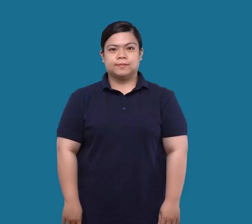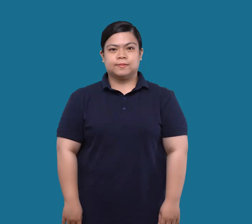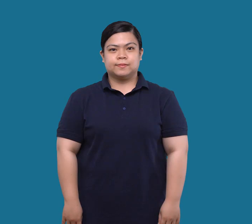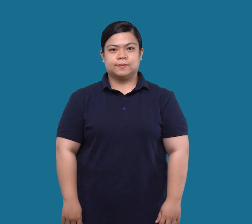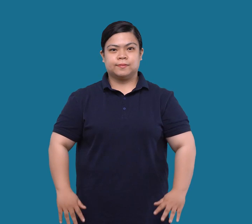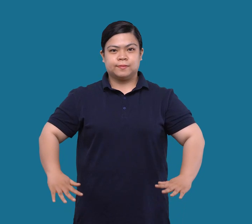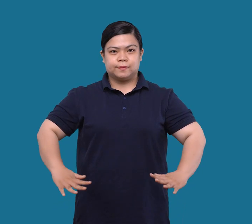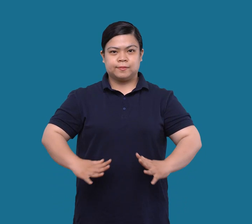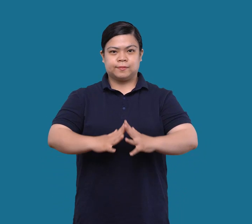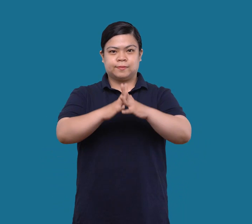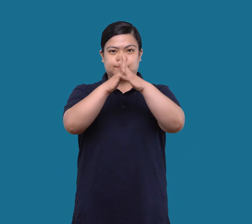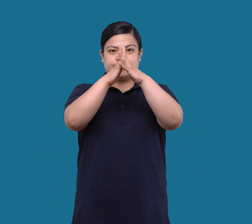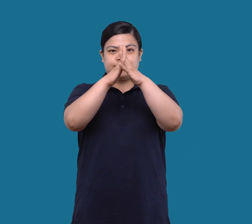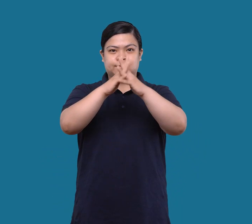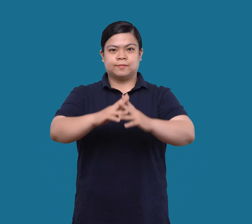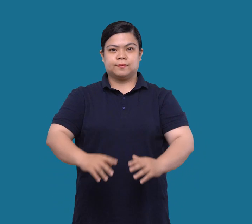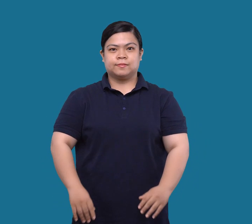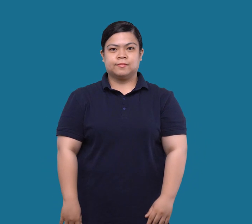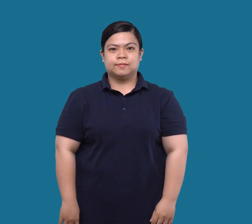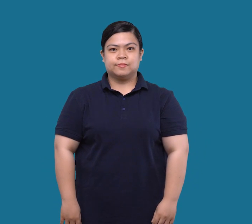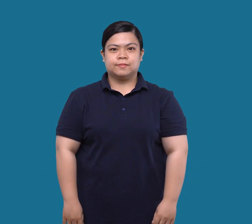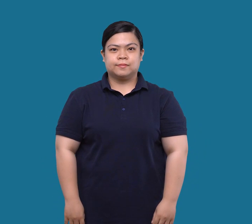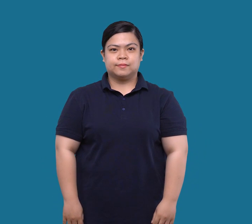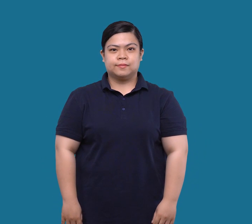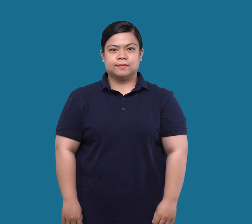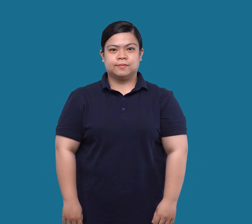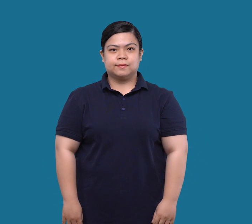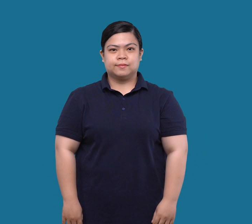nhà rông